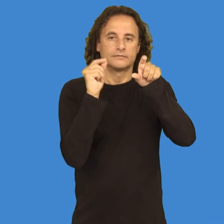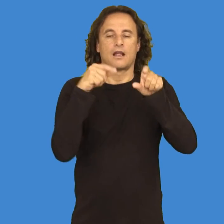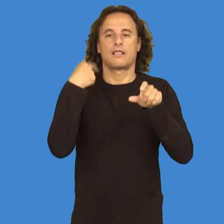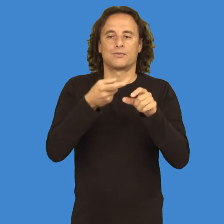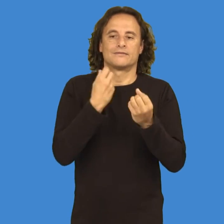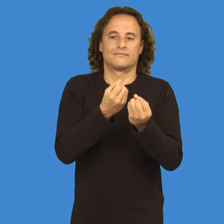despues